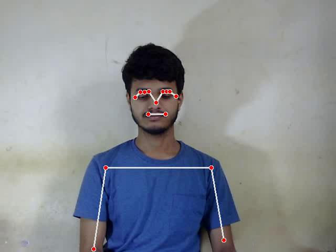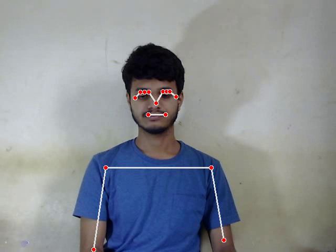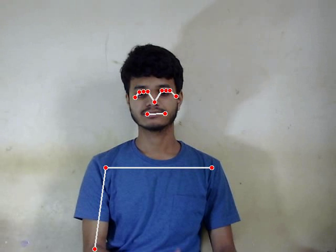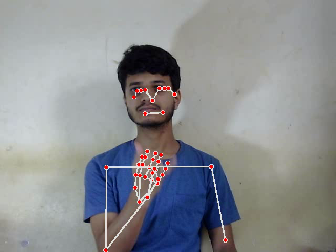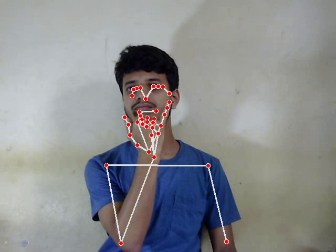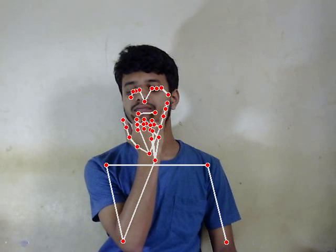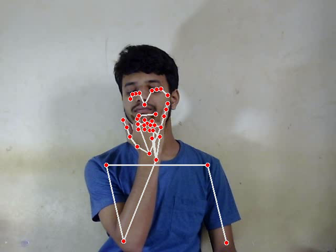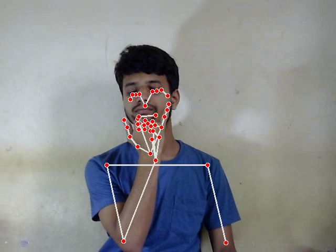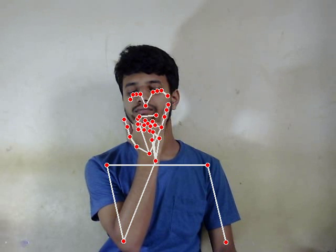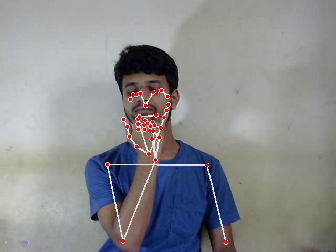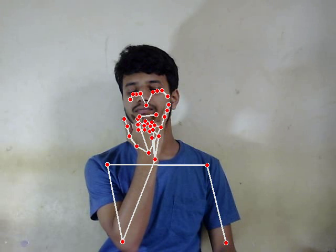wrong